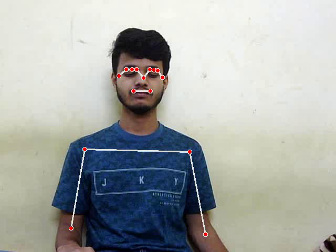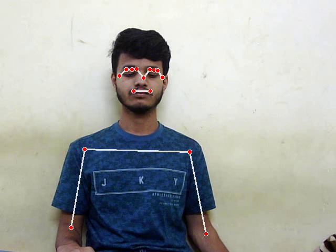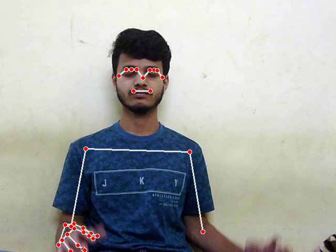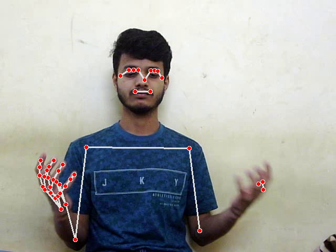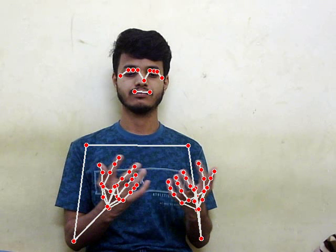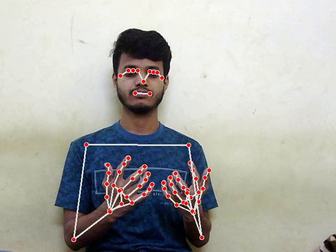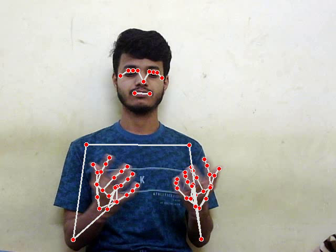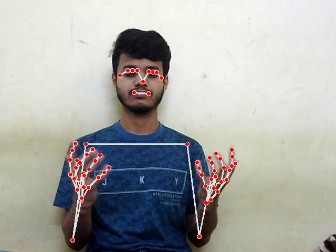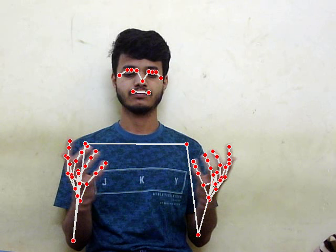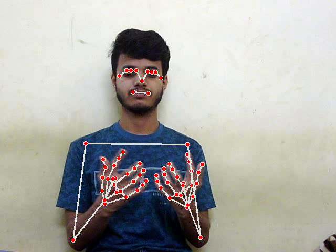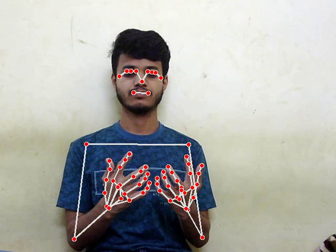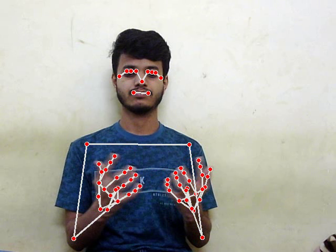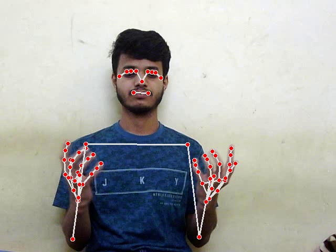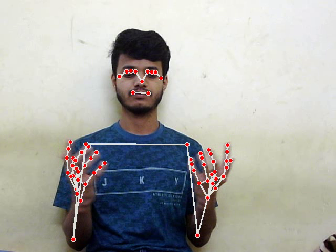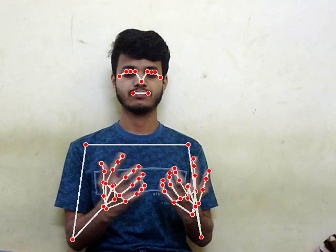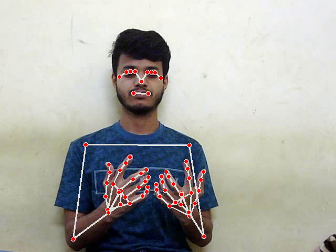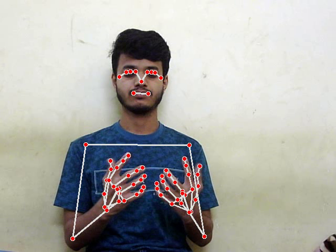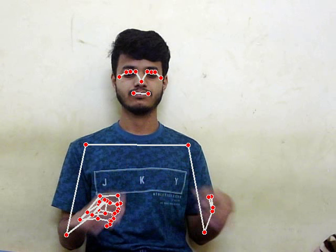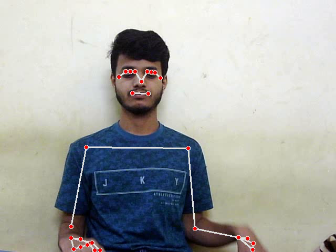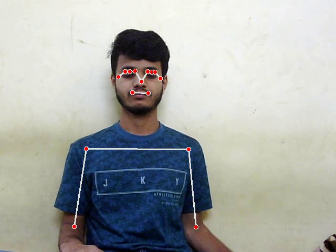what